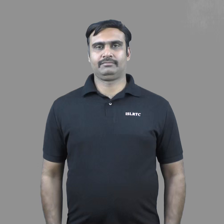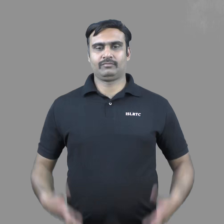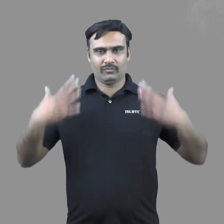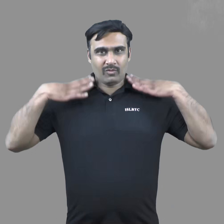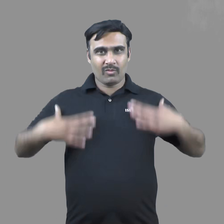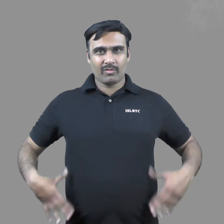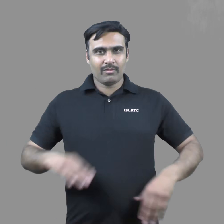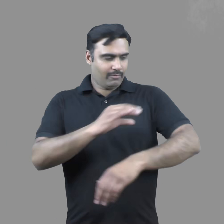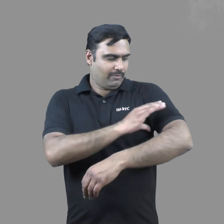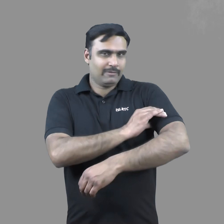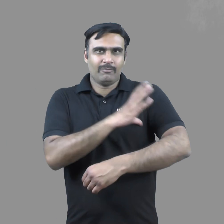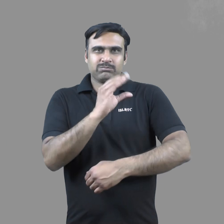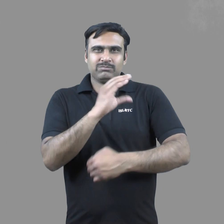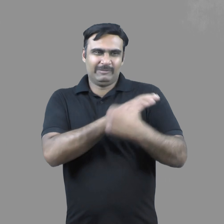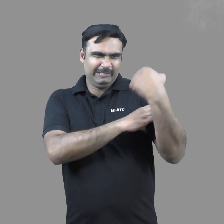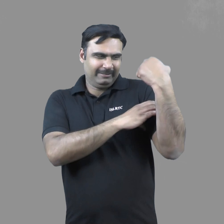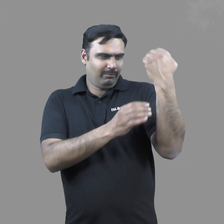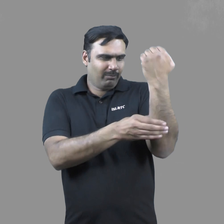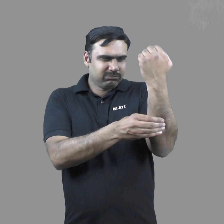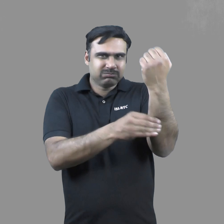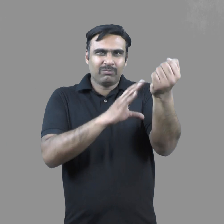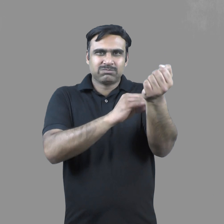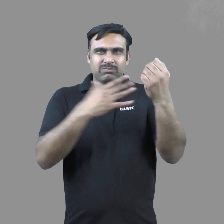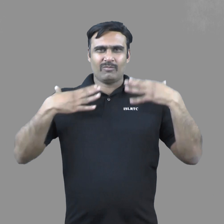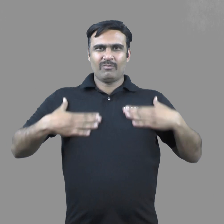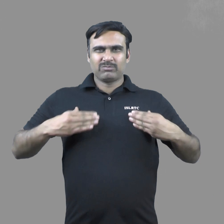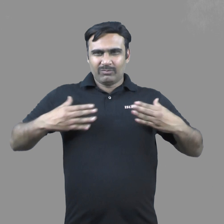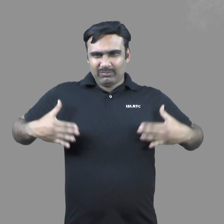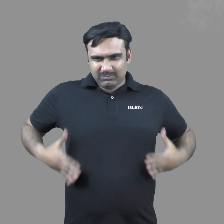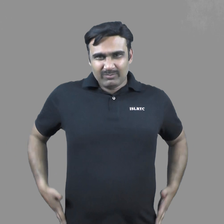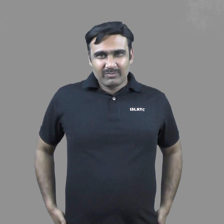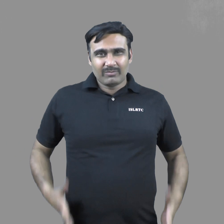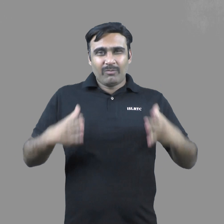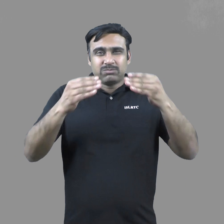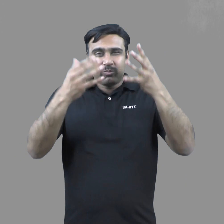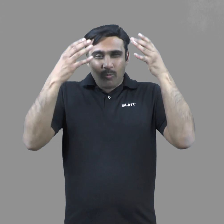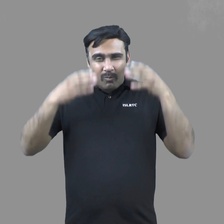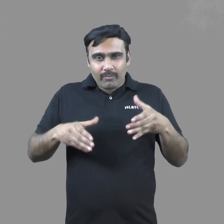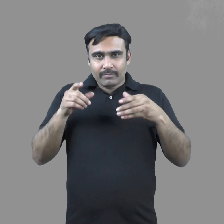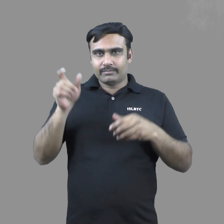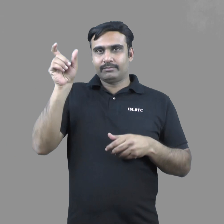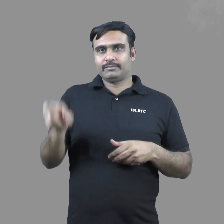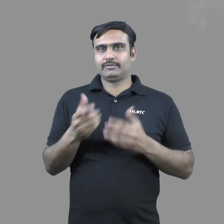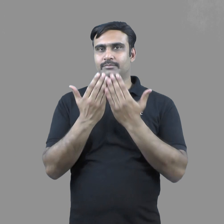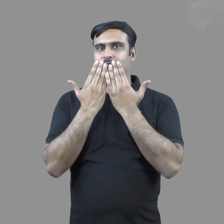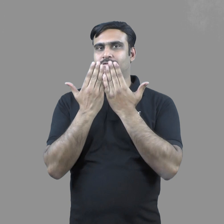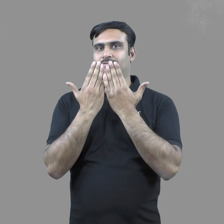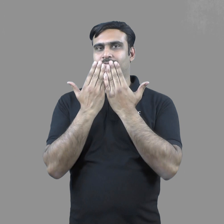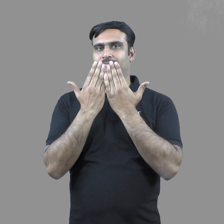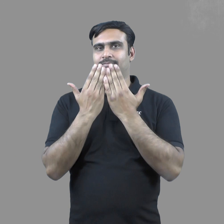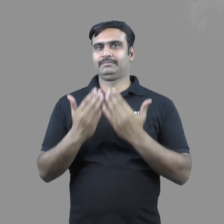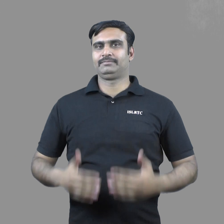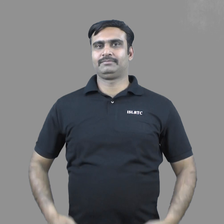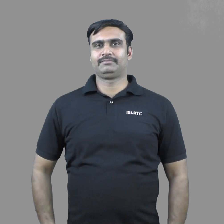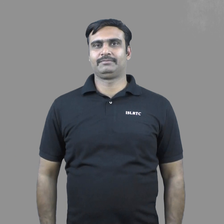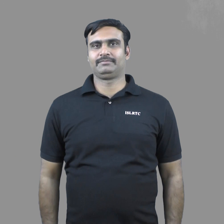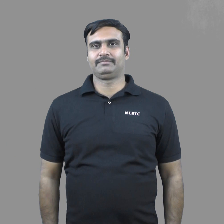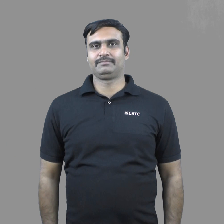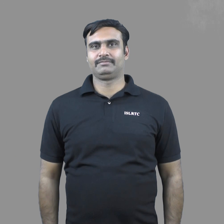Histology